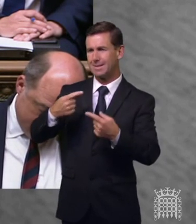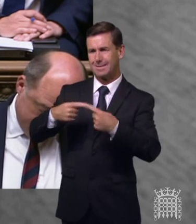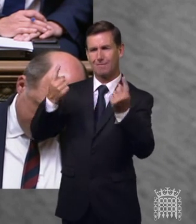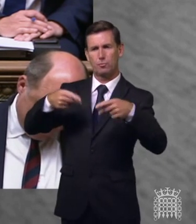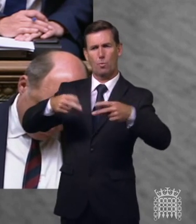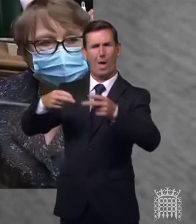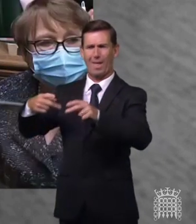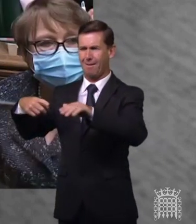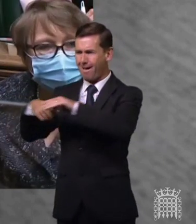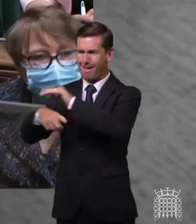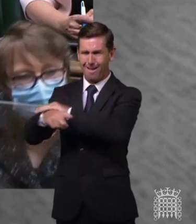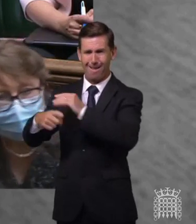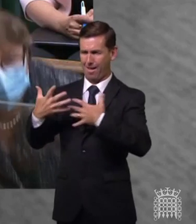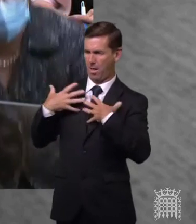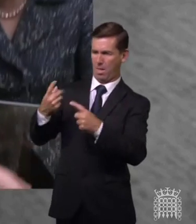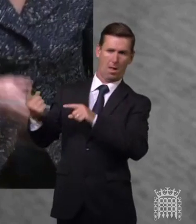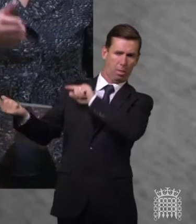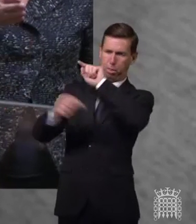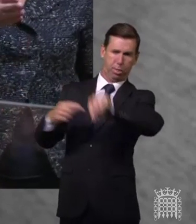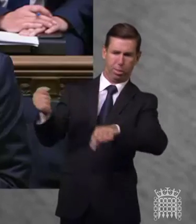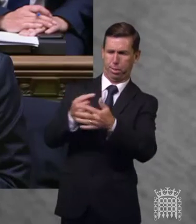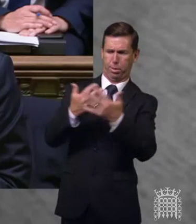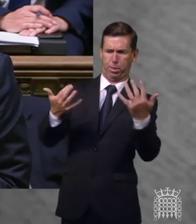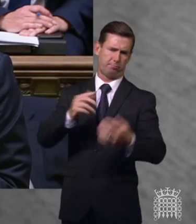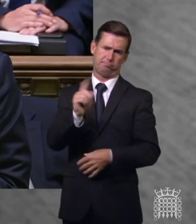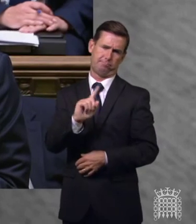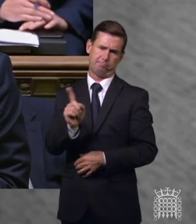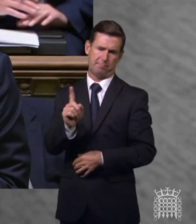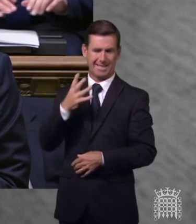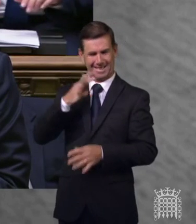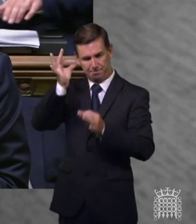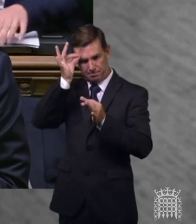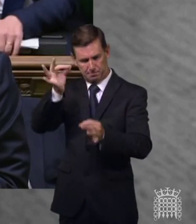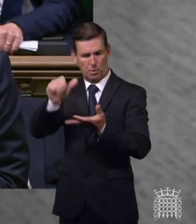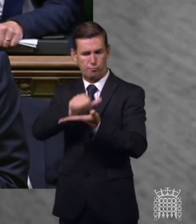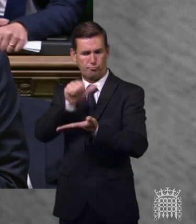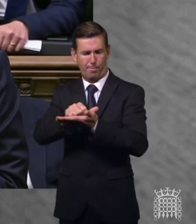We want to be generous, but we must make sure that we look after our own security.